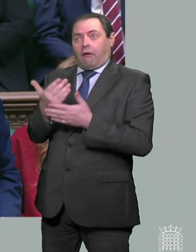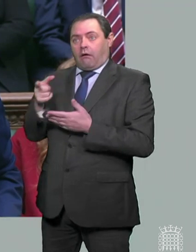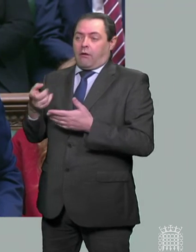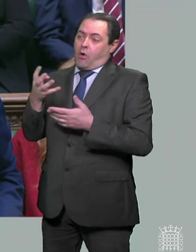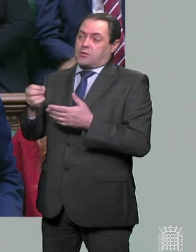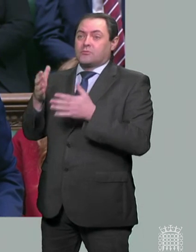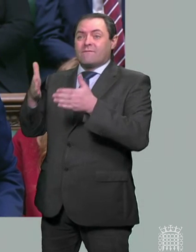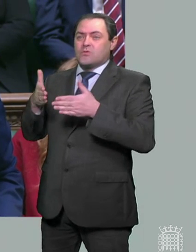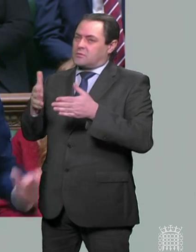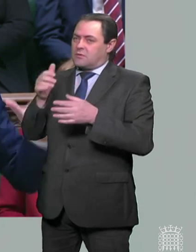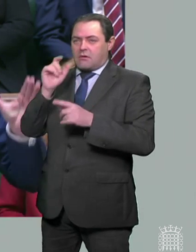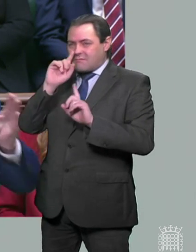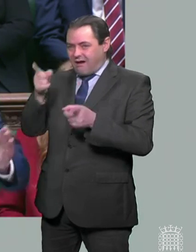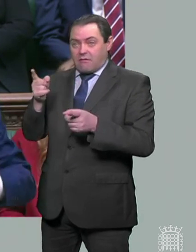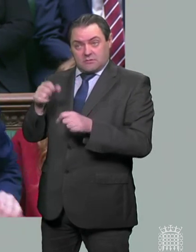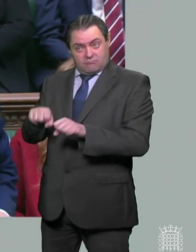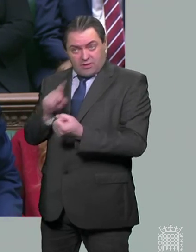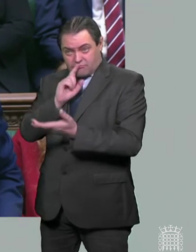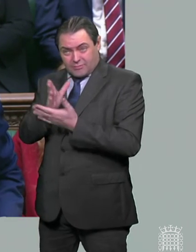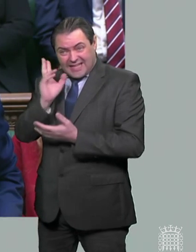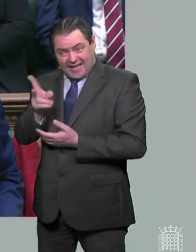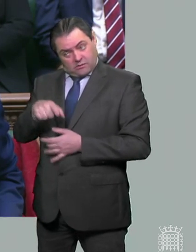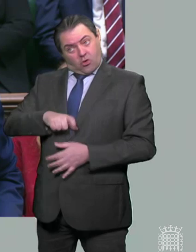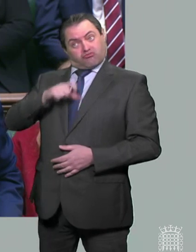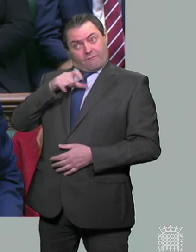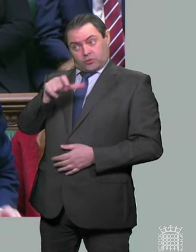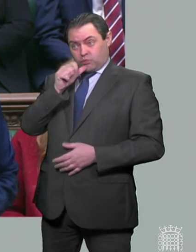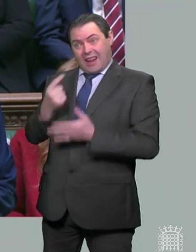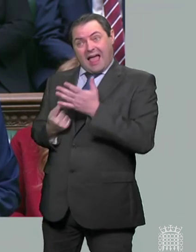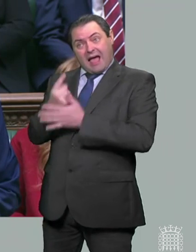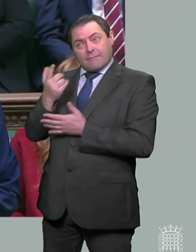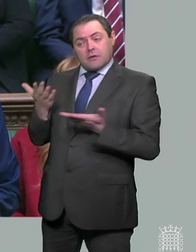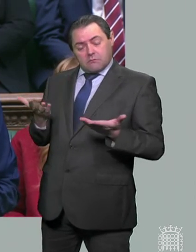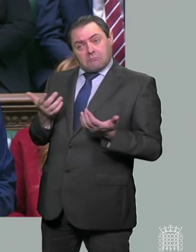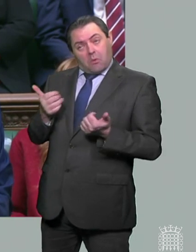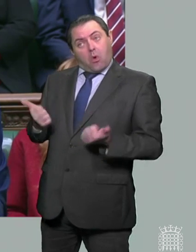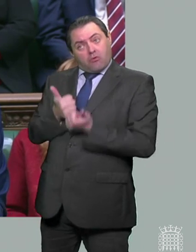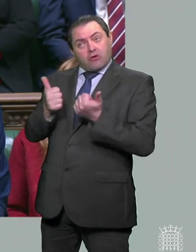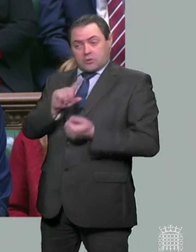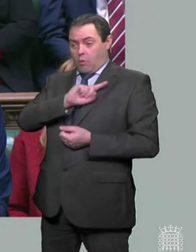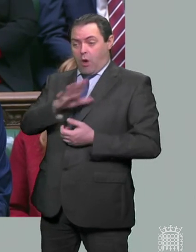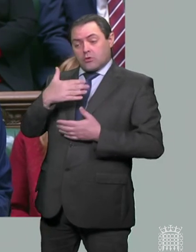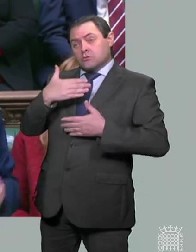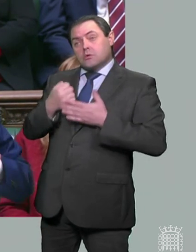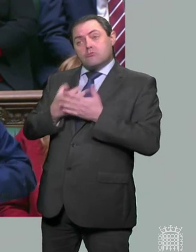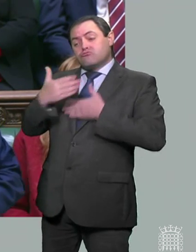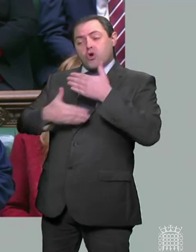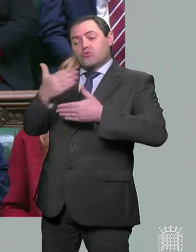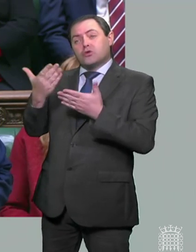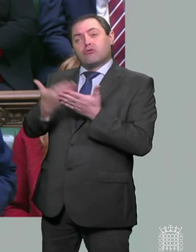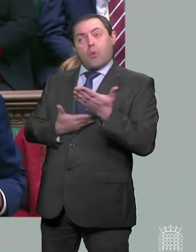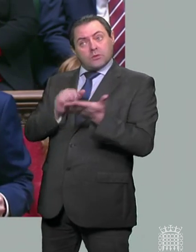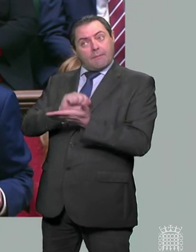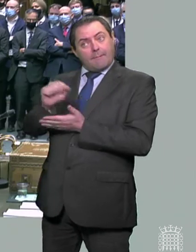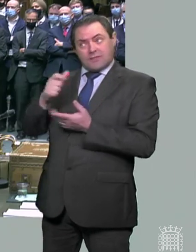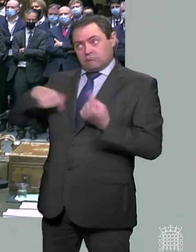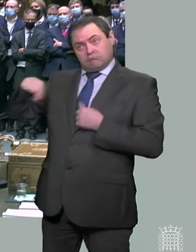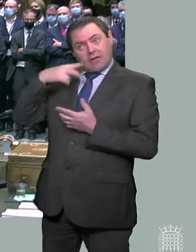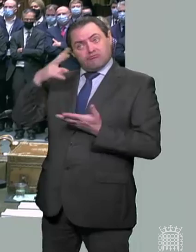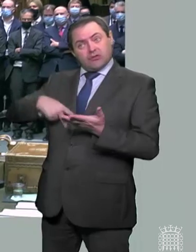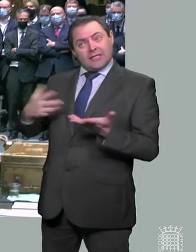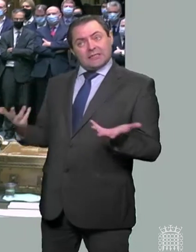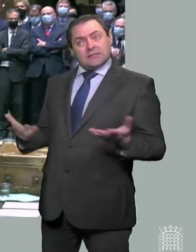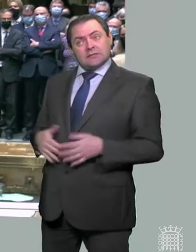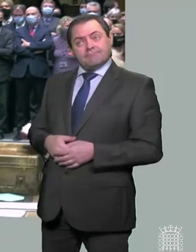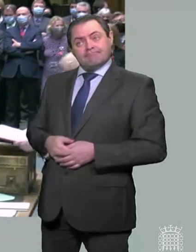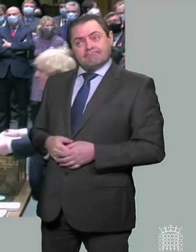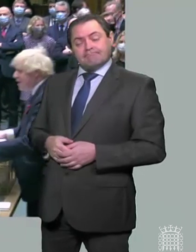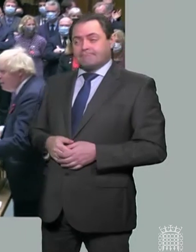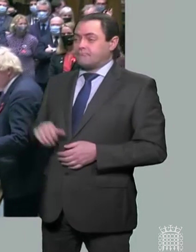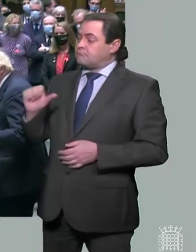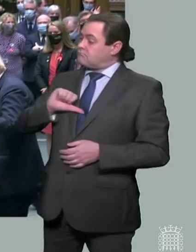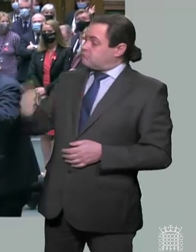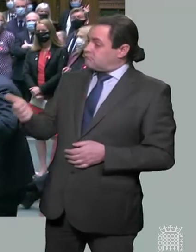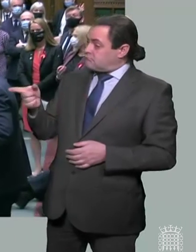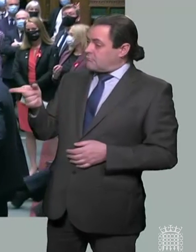He can clear that up this afternoon. If he is so confident in his answer, why does he not publish the progress report in full and let us all see it?